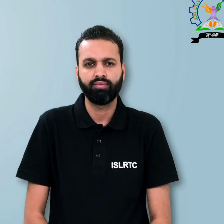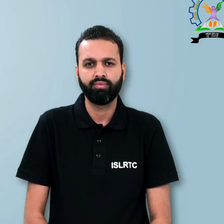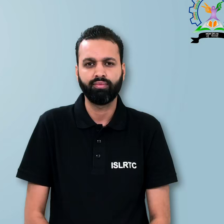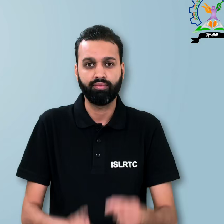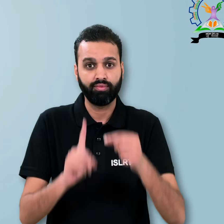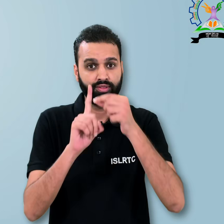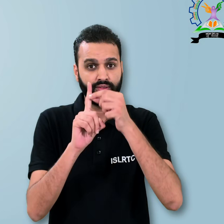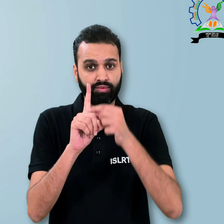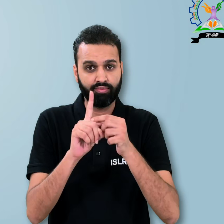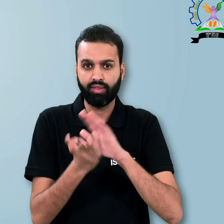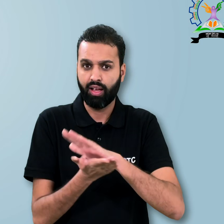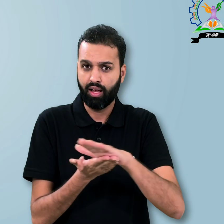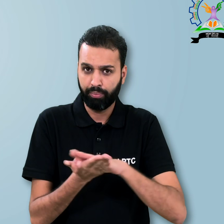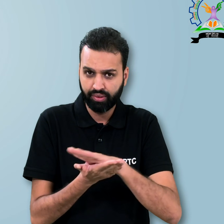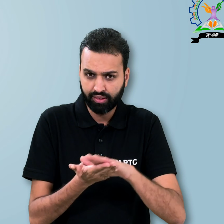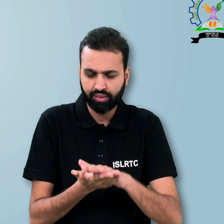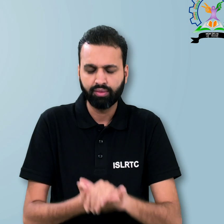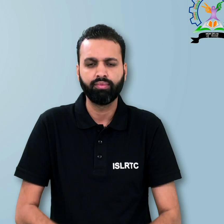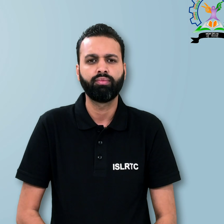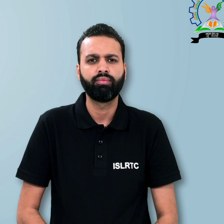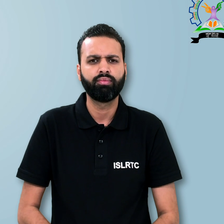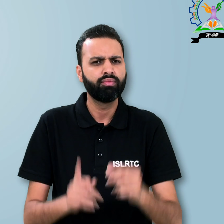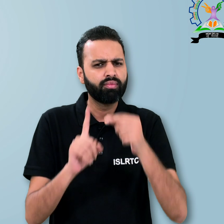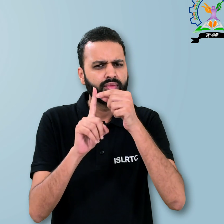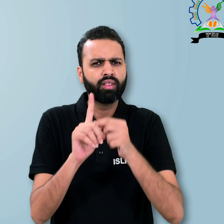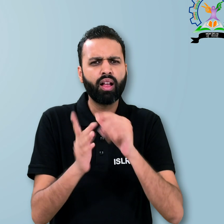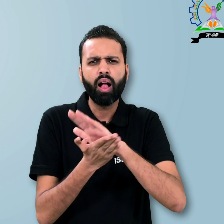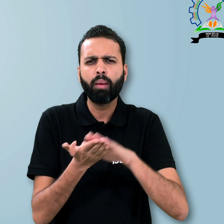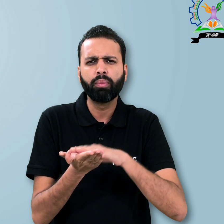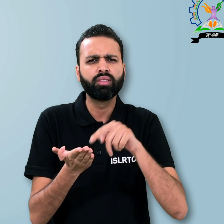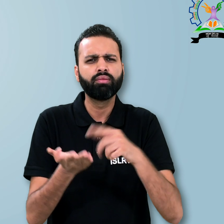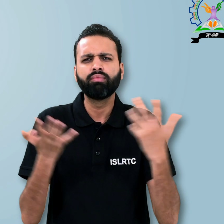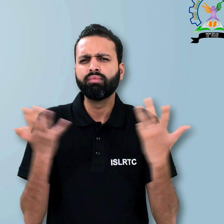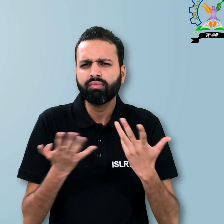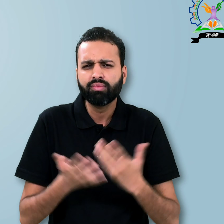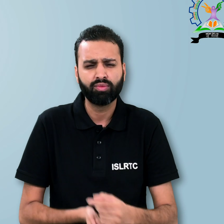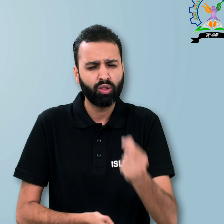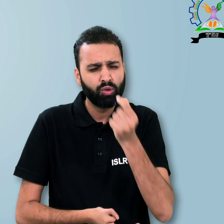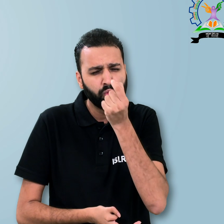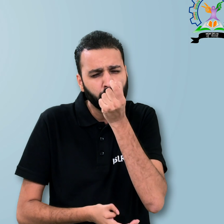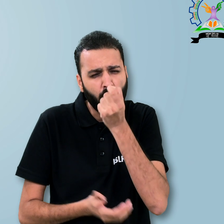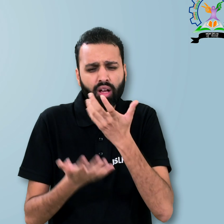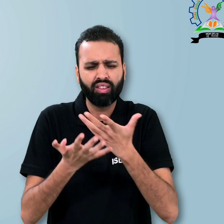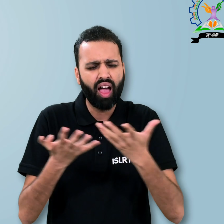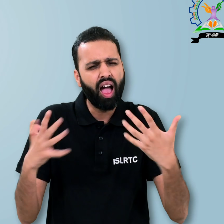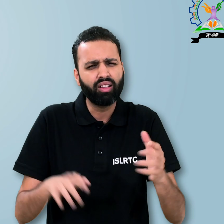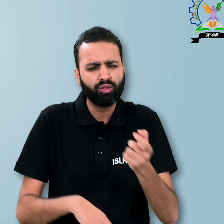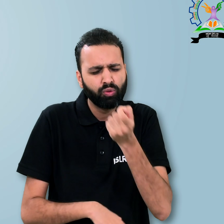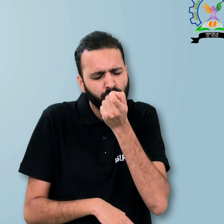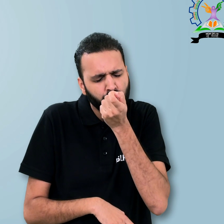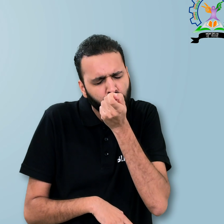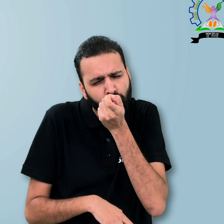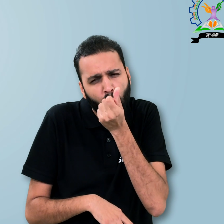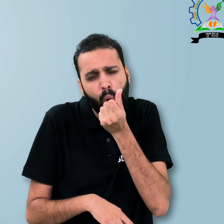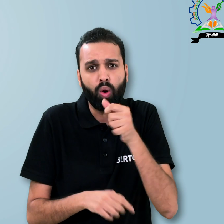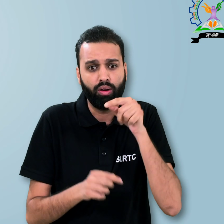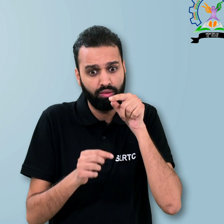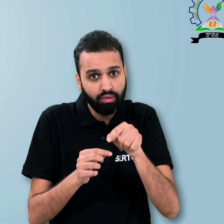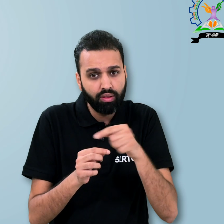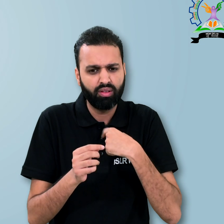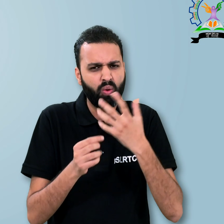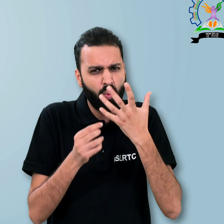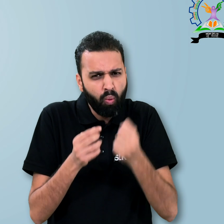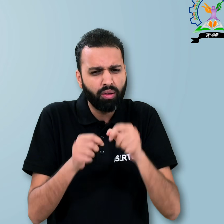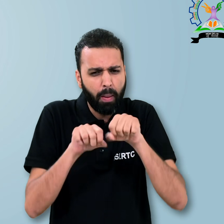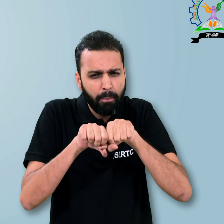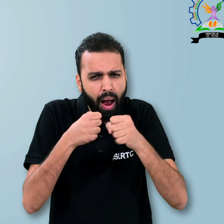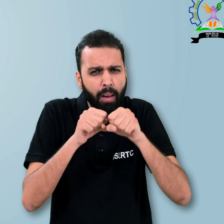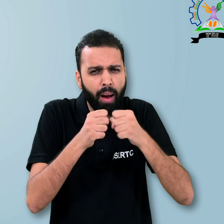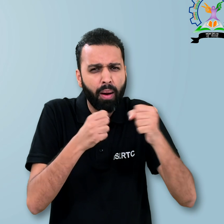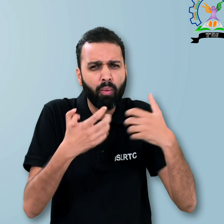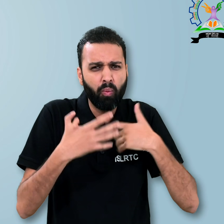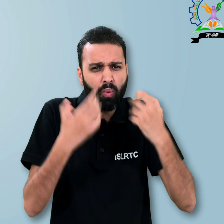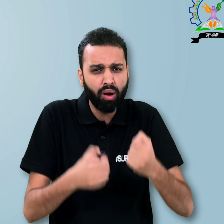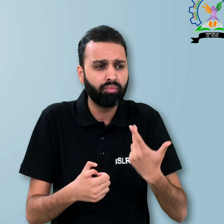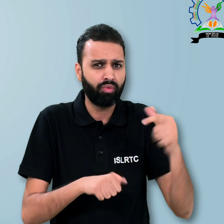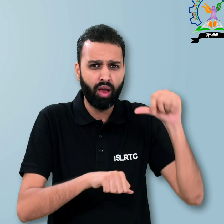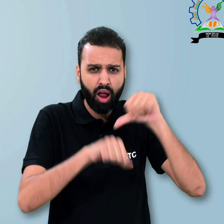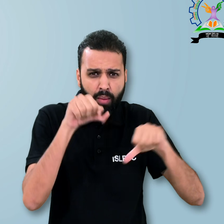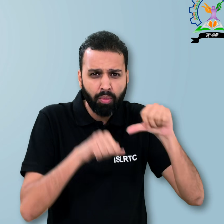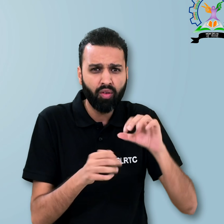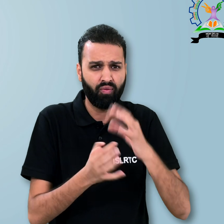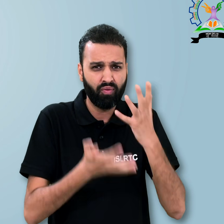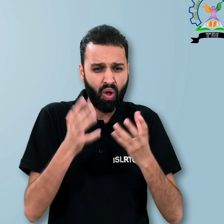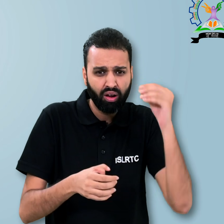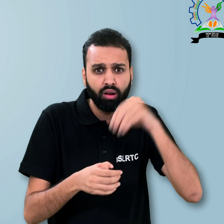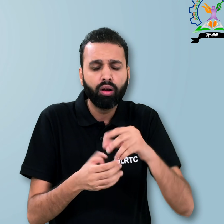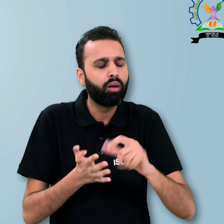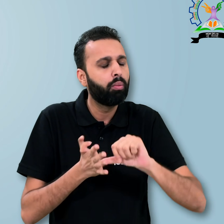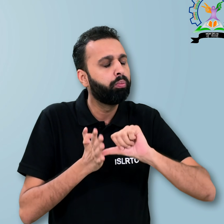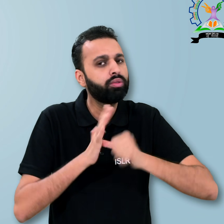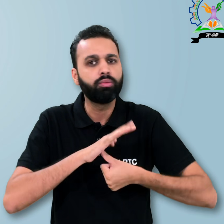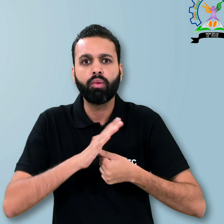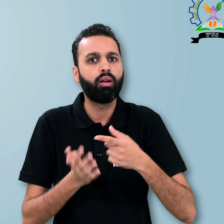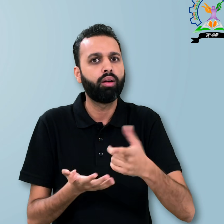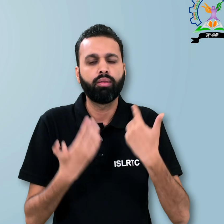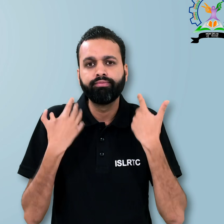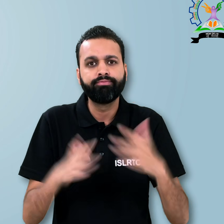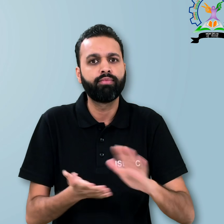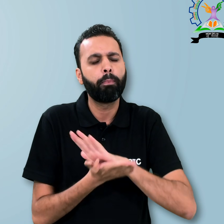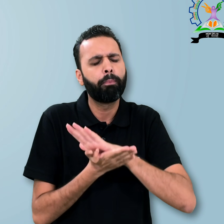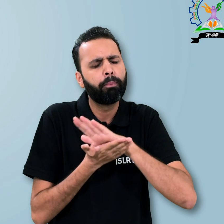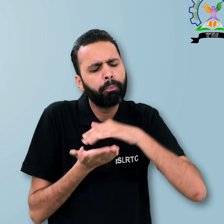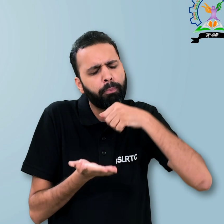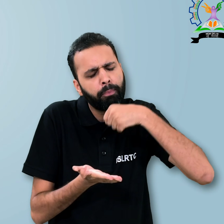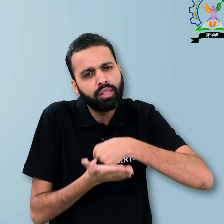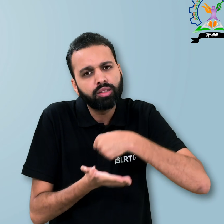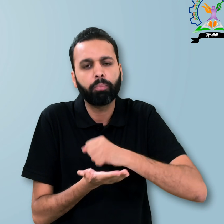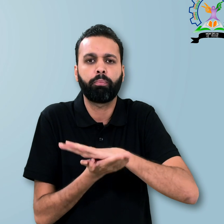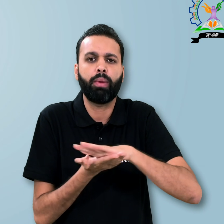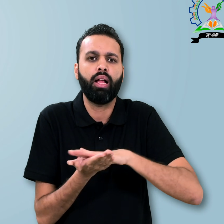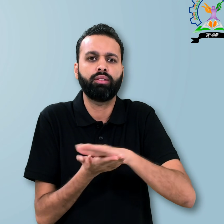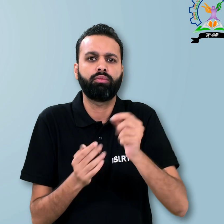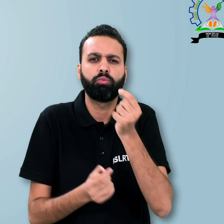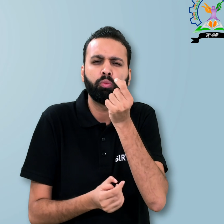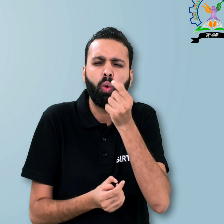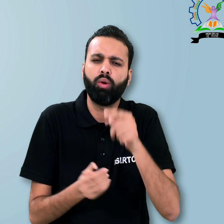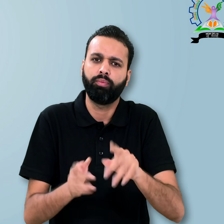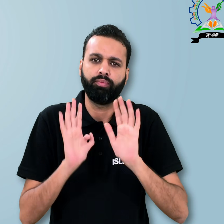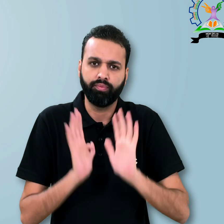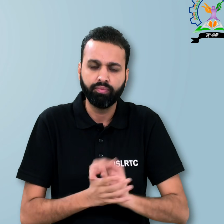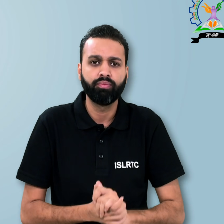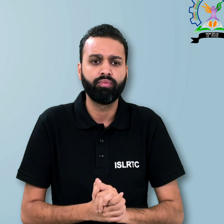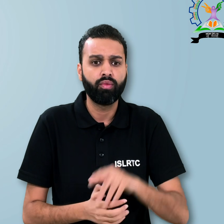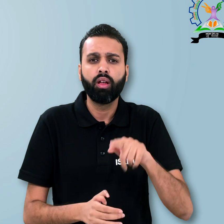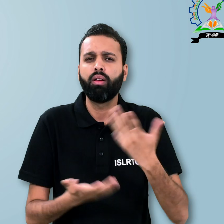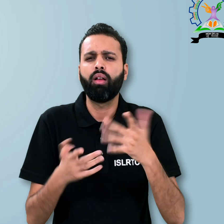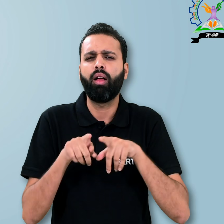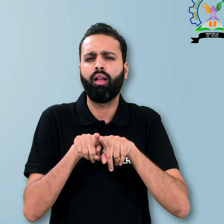Element An Element is a pure substance that can not be separated or broken down by chemical means into simpler substances.